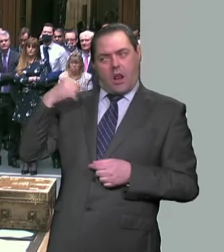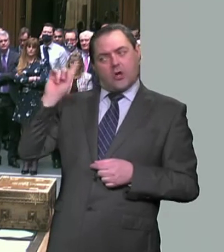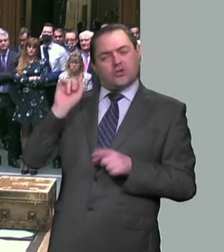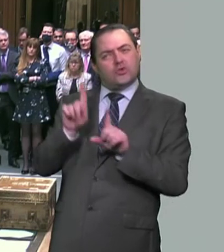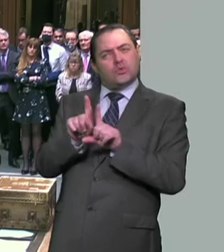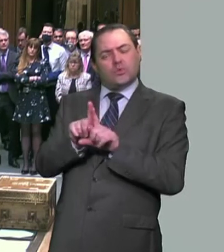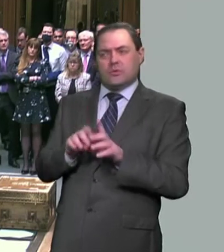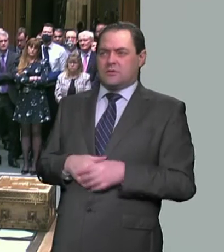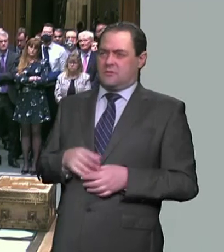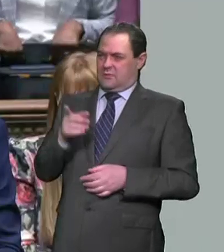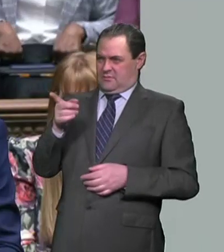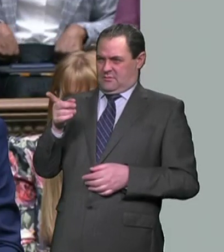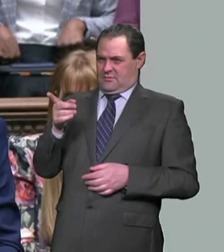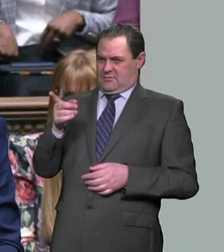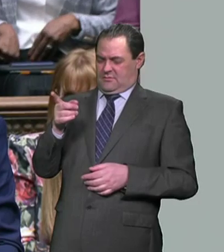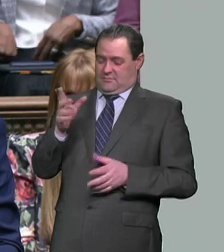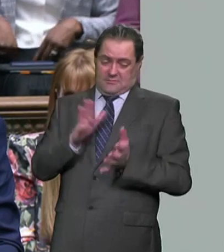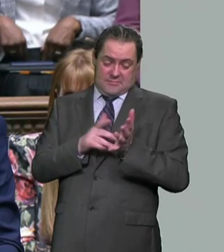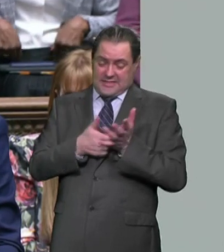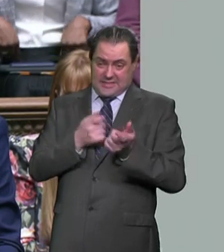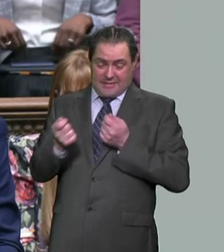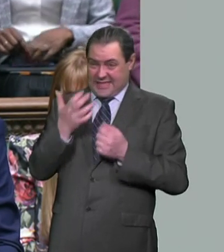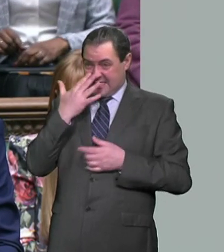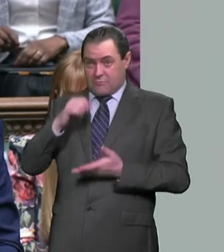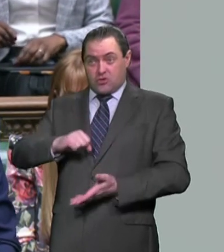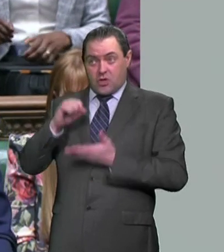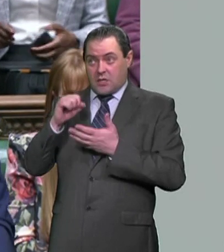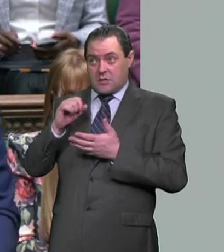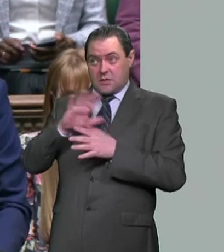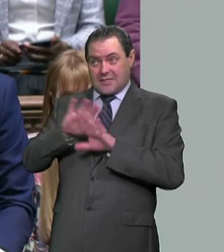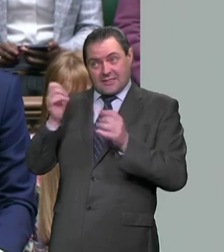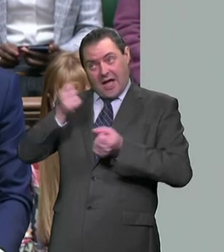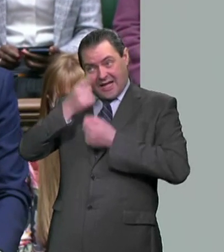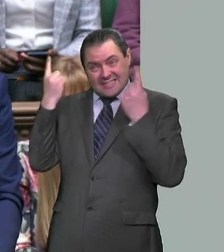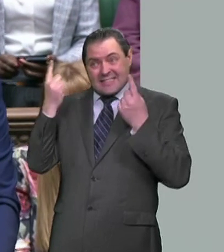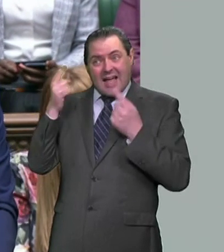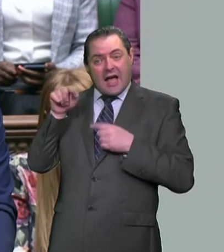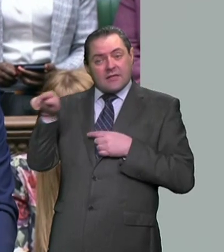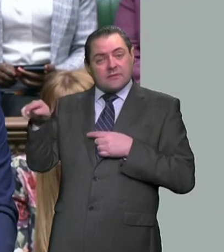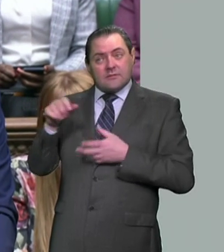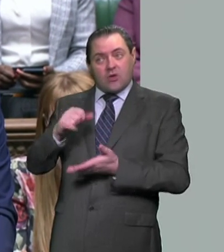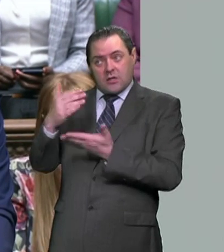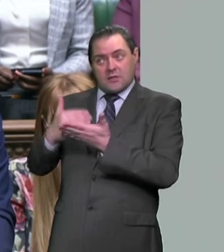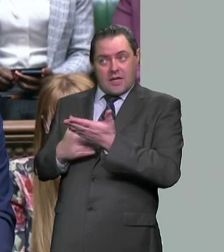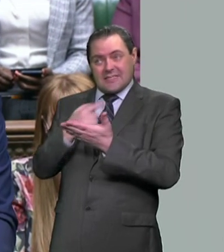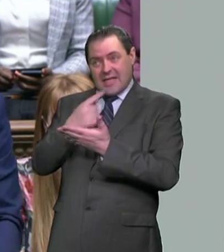The Prime Minister clearly hasn’t got the first clue what the Chancellor has signed him up to, so let me help him out.